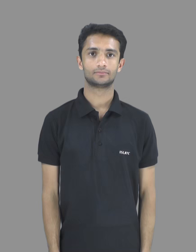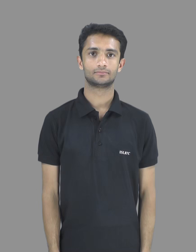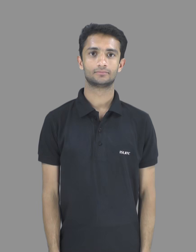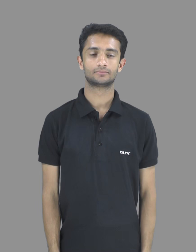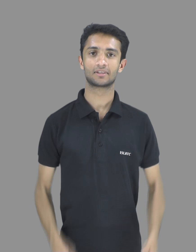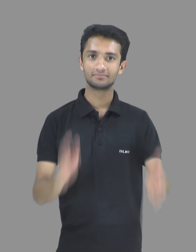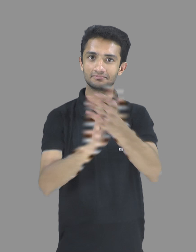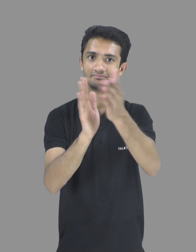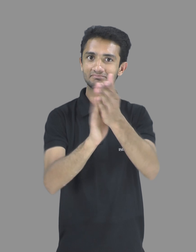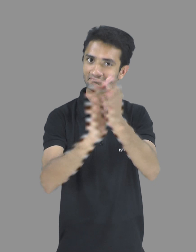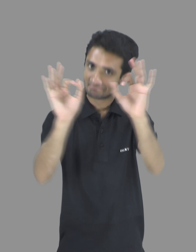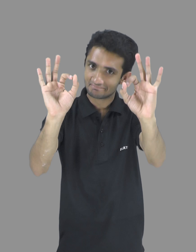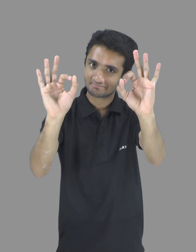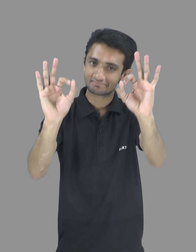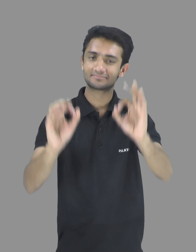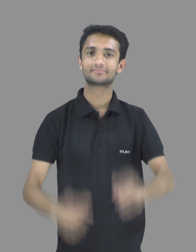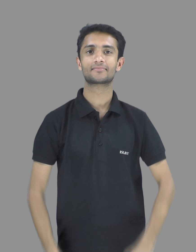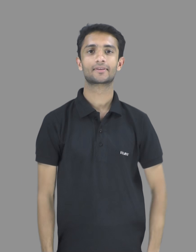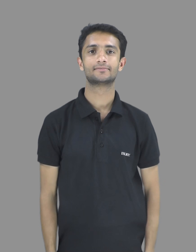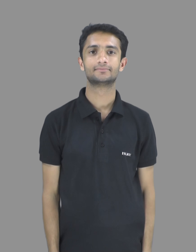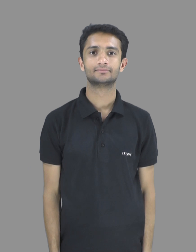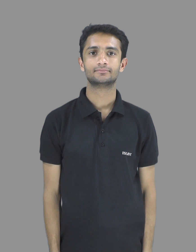Admire Commend Praise Appreciate